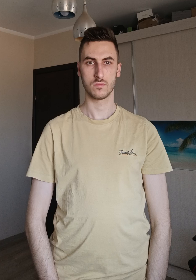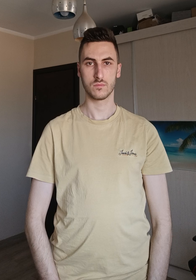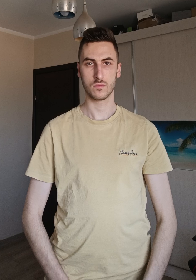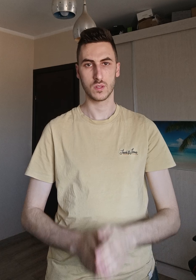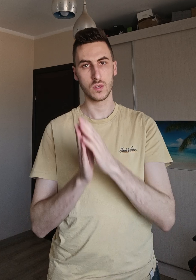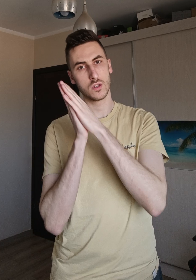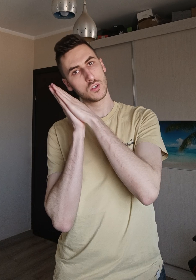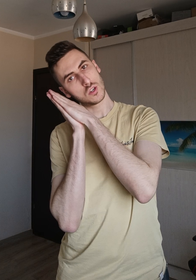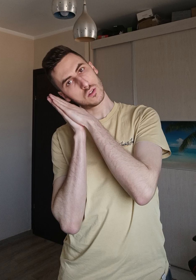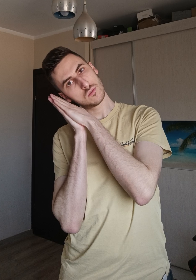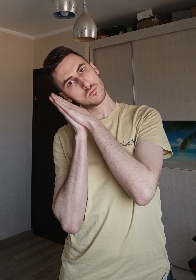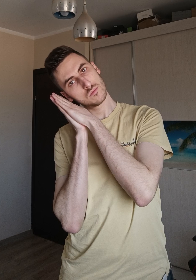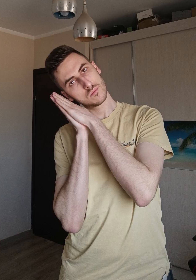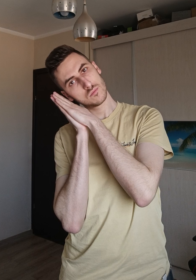לישון